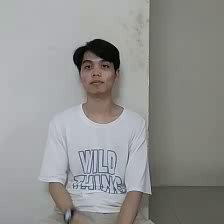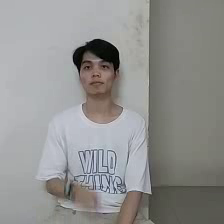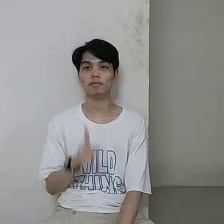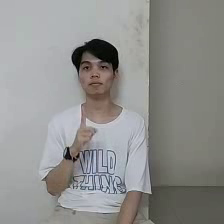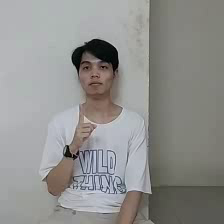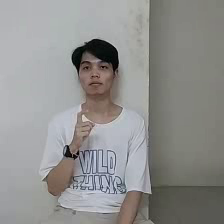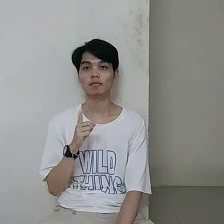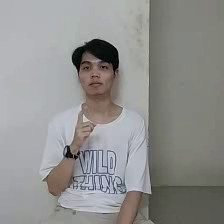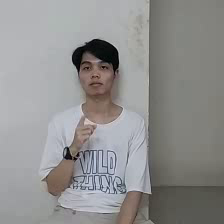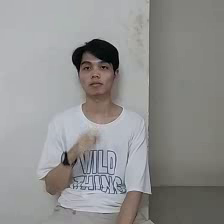Đâu